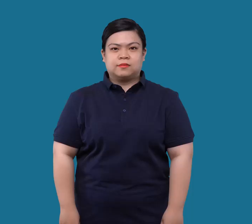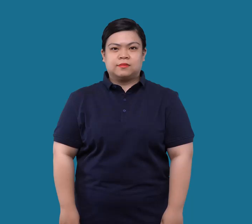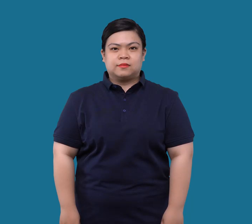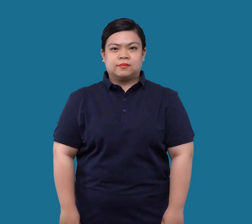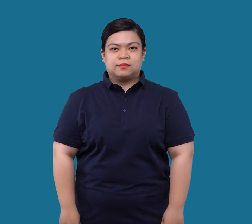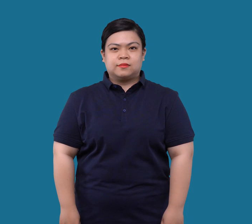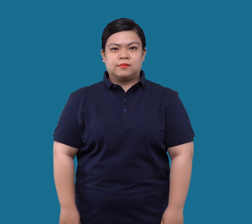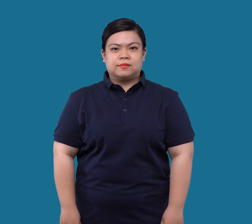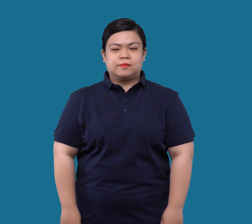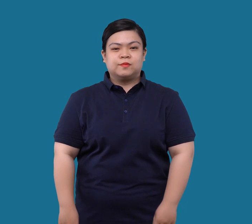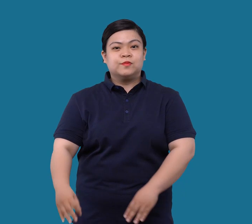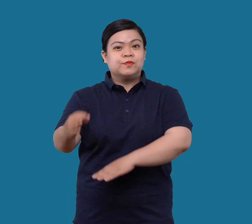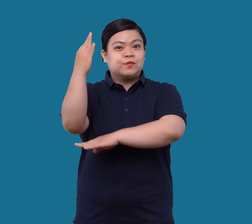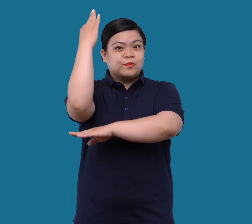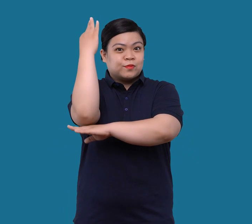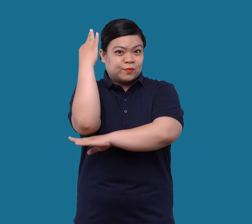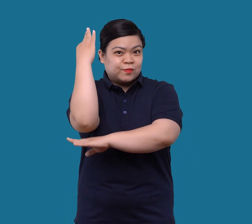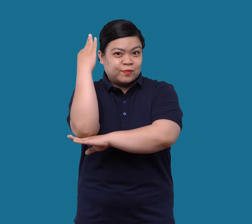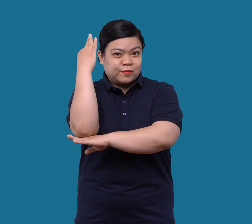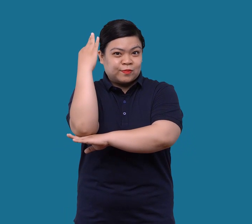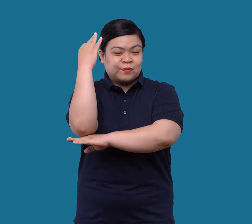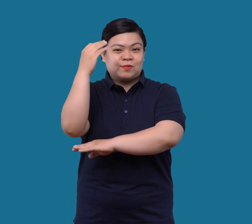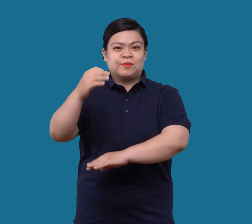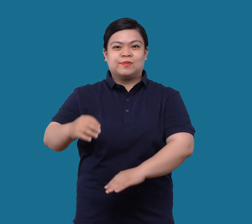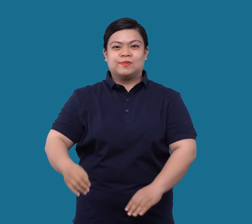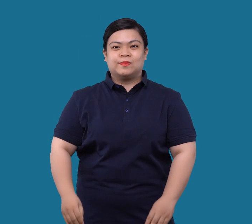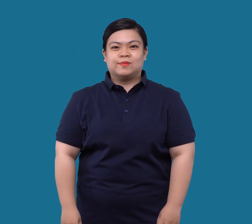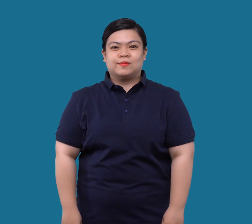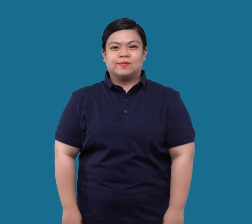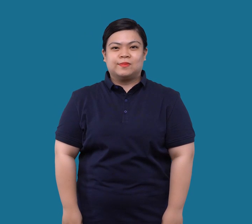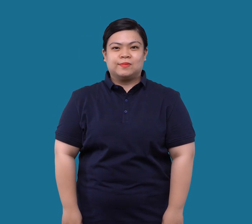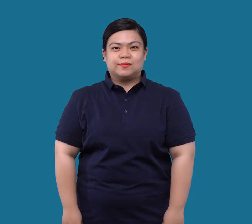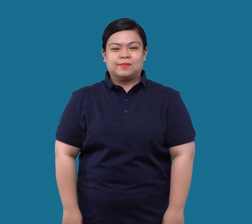buổi trưa